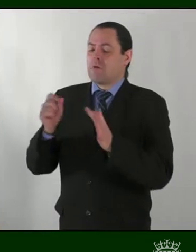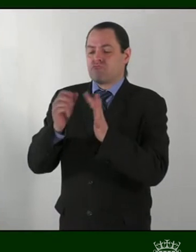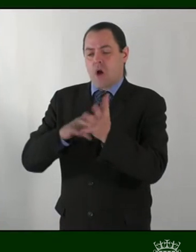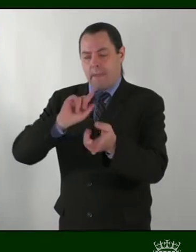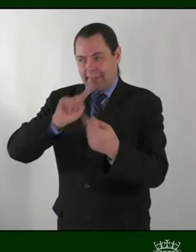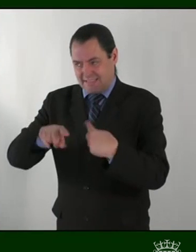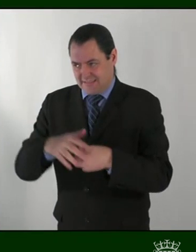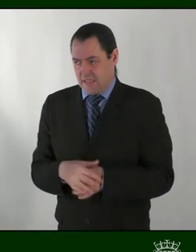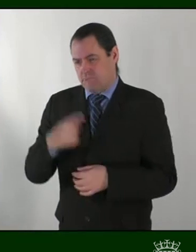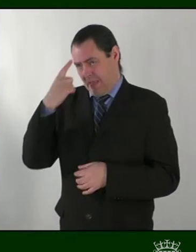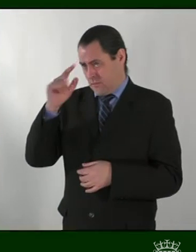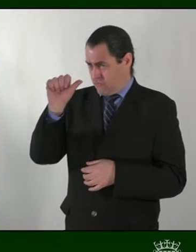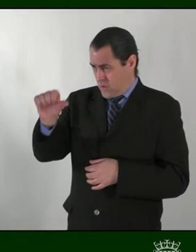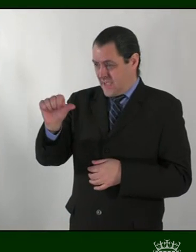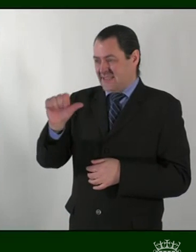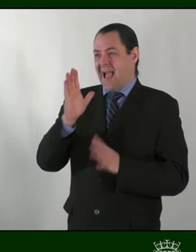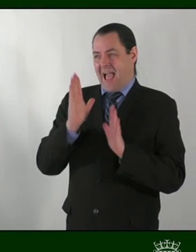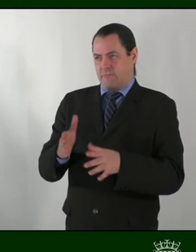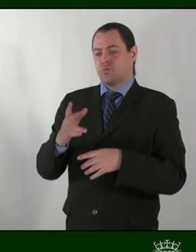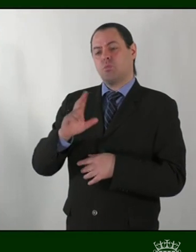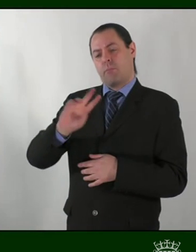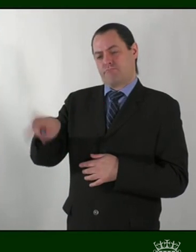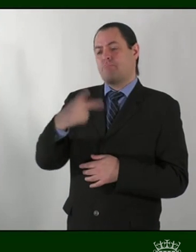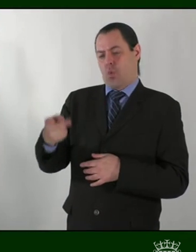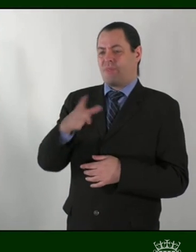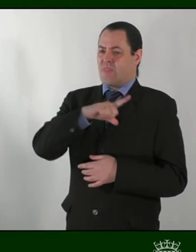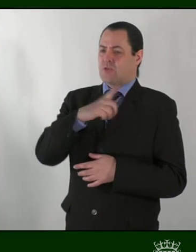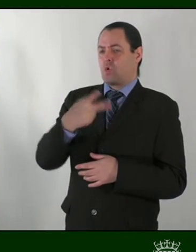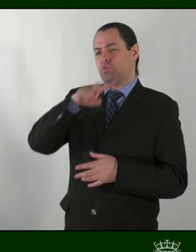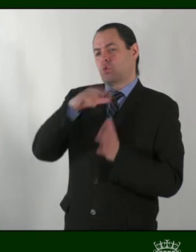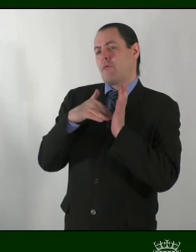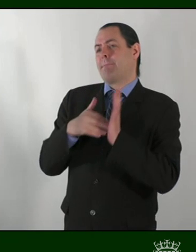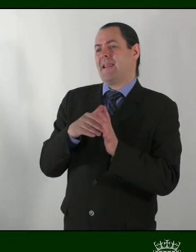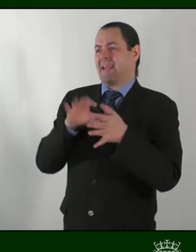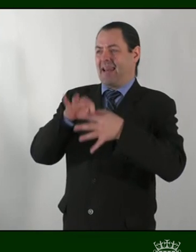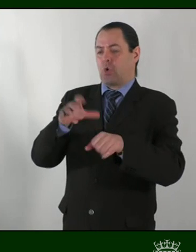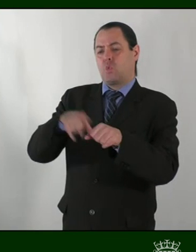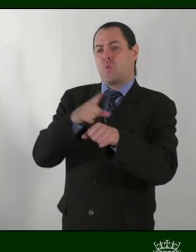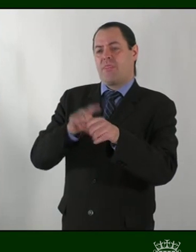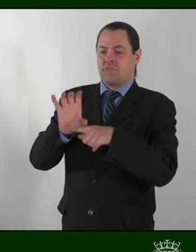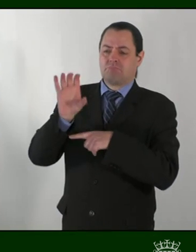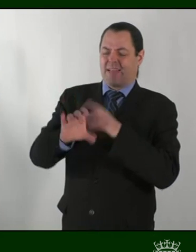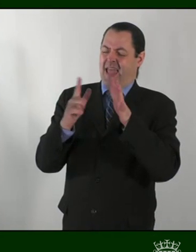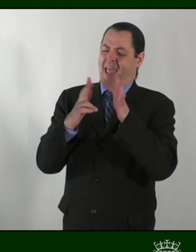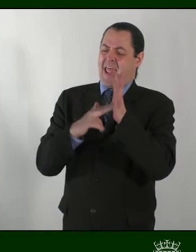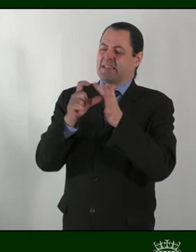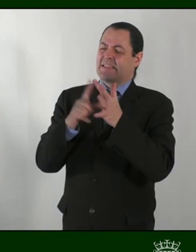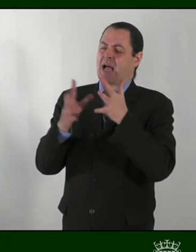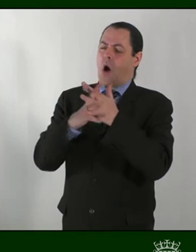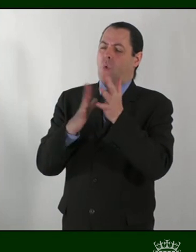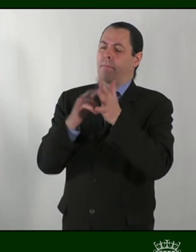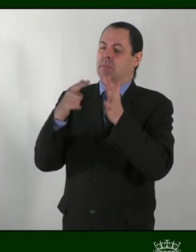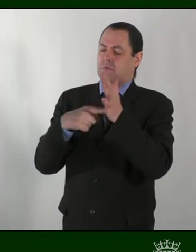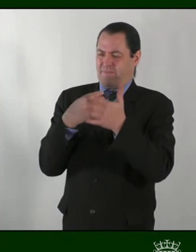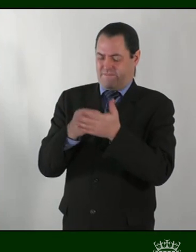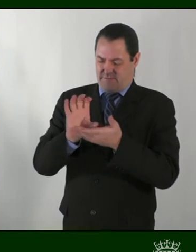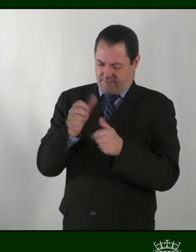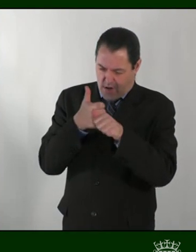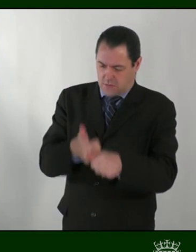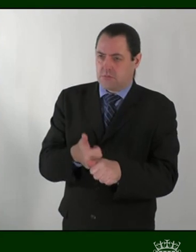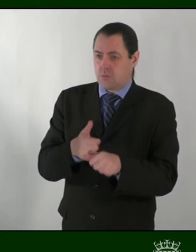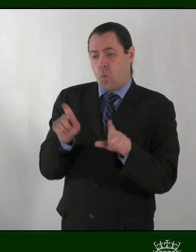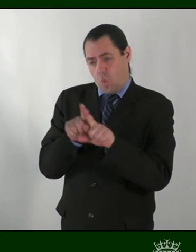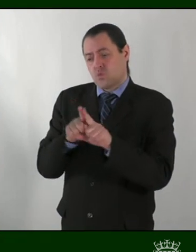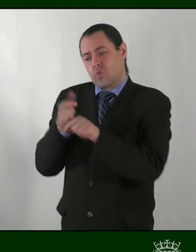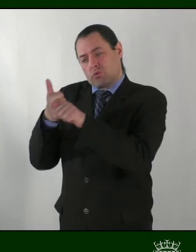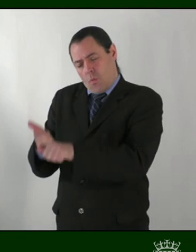I think the honourable Lady is right: we have to do both, which is why we are putting £200 million into the Youth Endowment Fund as well as supporting violence reduction units.